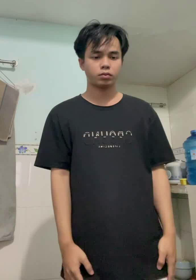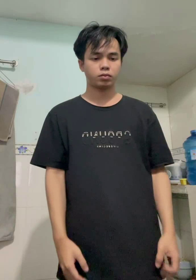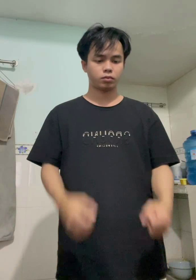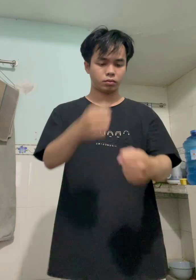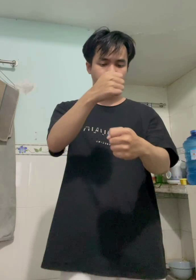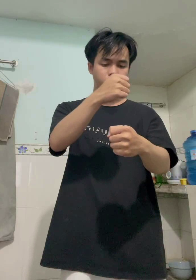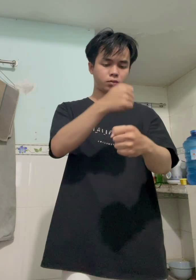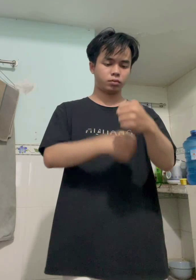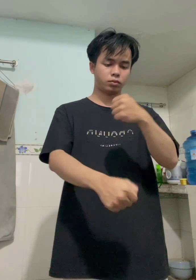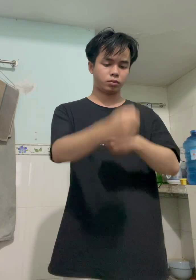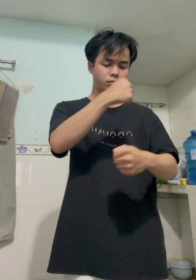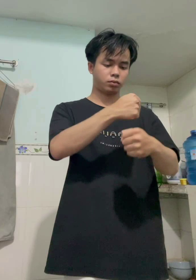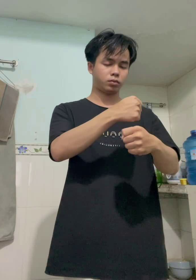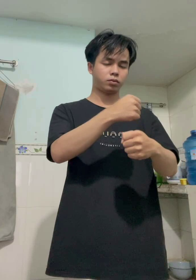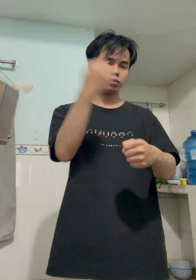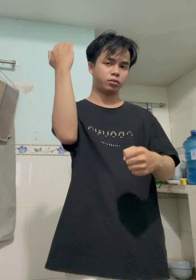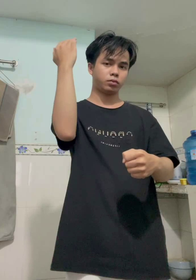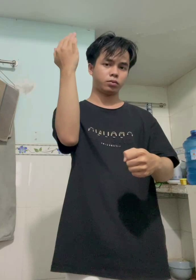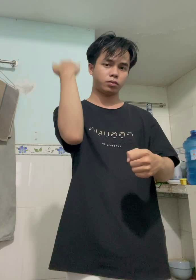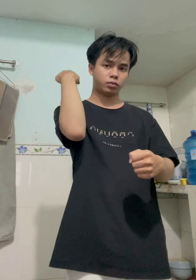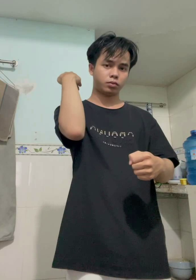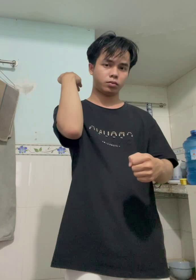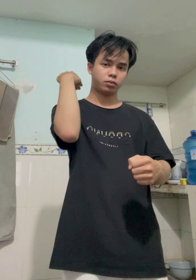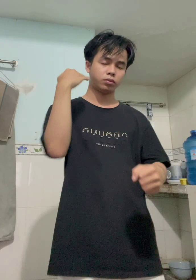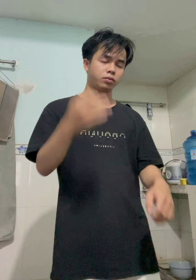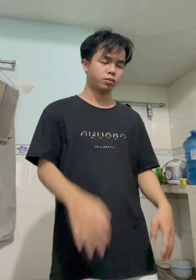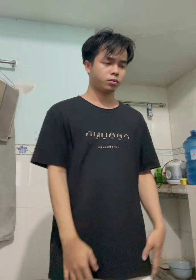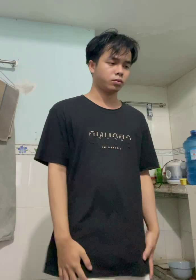nam truoc